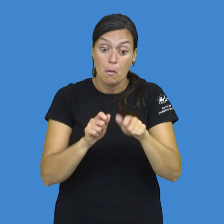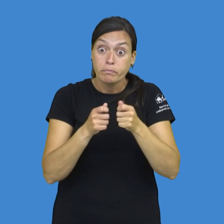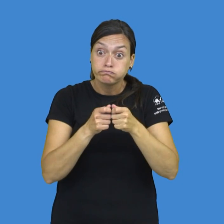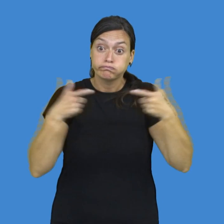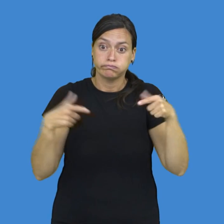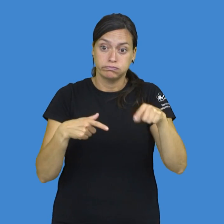incrementar